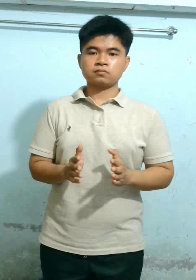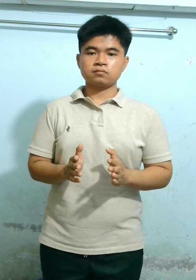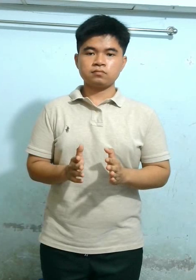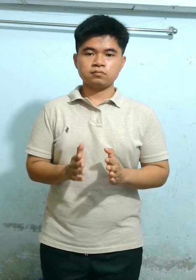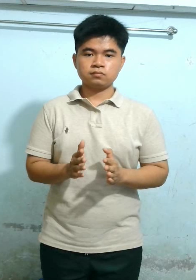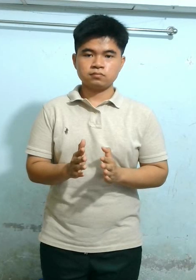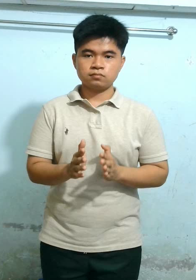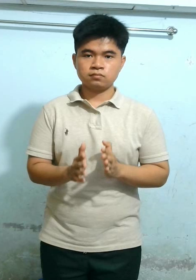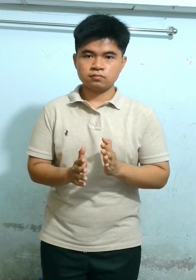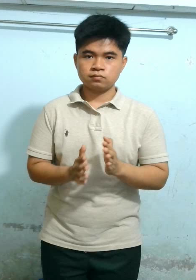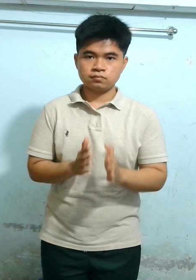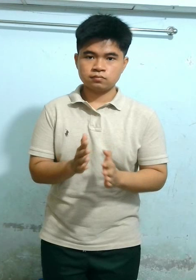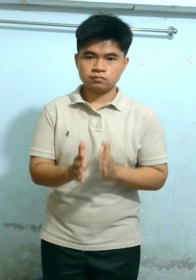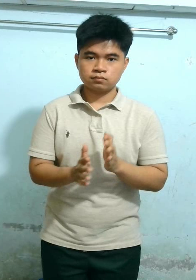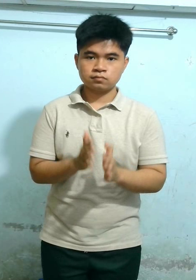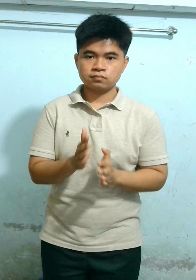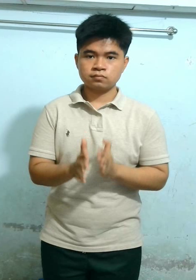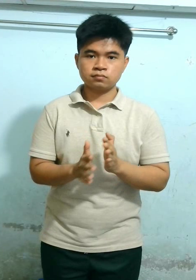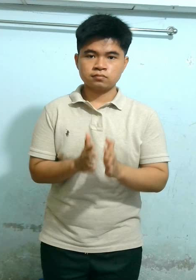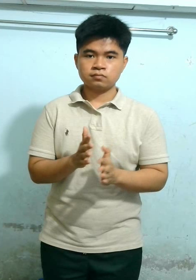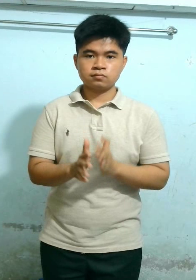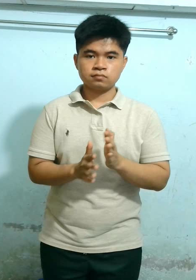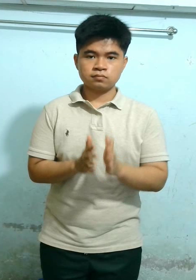ngon ngu ki hieu